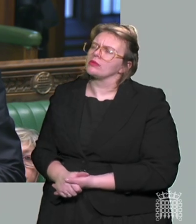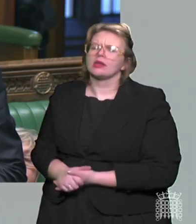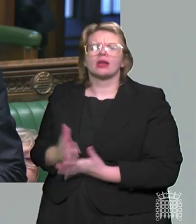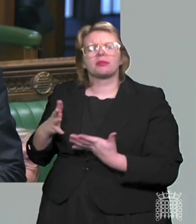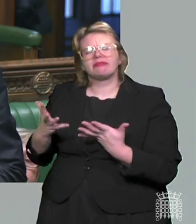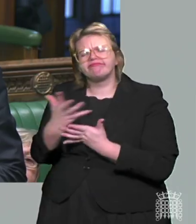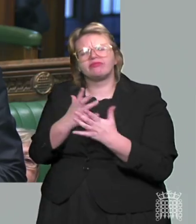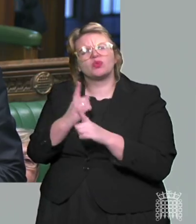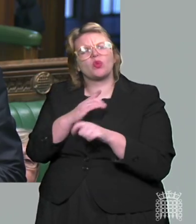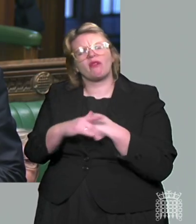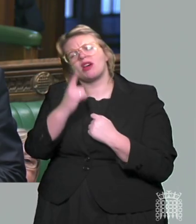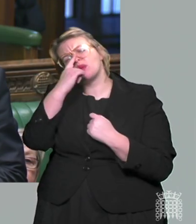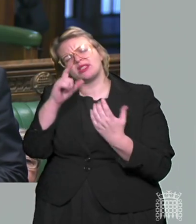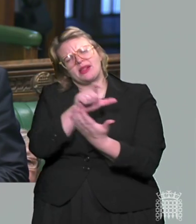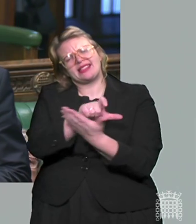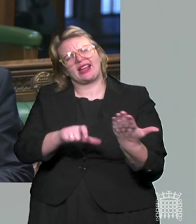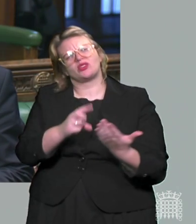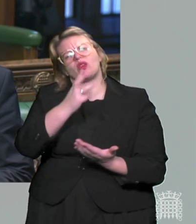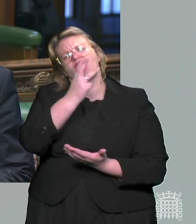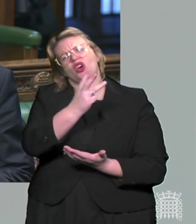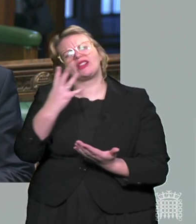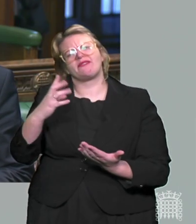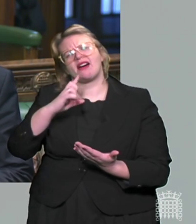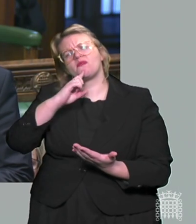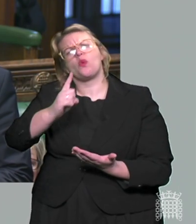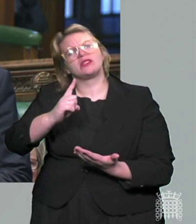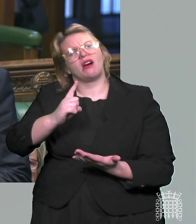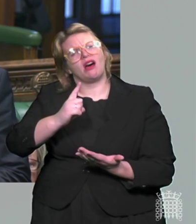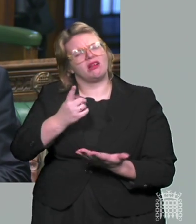I hope very much that there will be an international moment of accountability following this war.